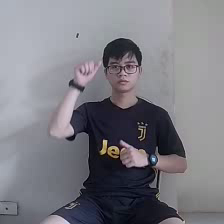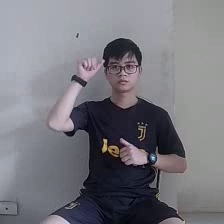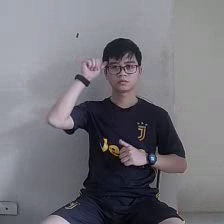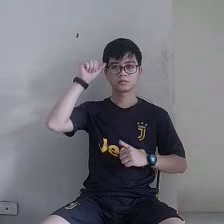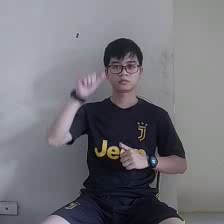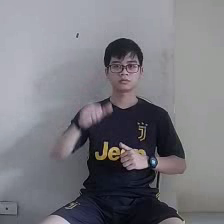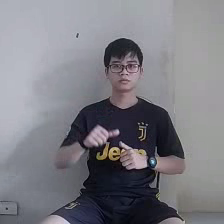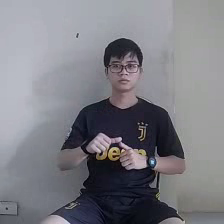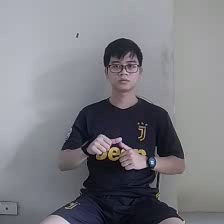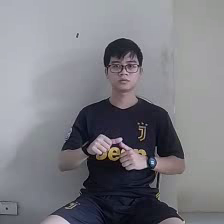Nhớ